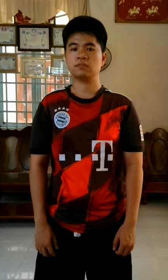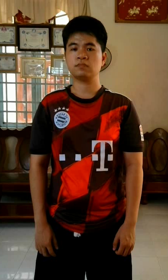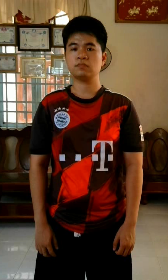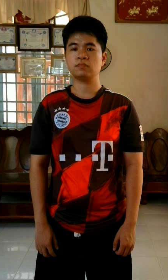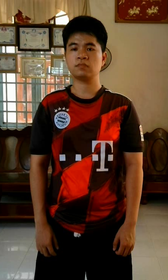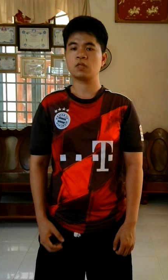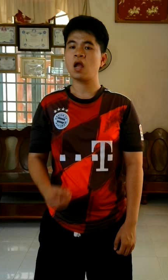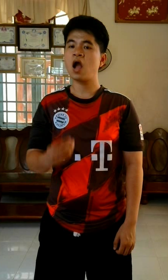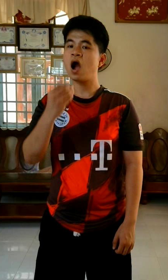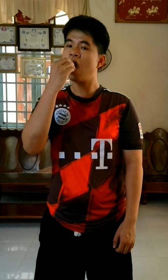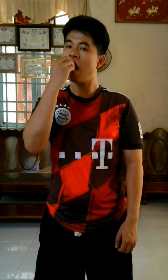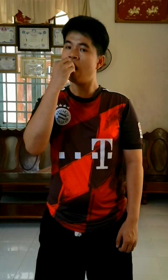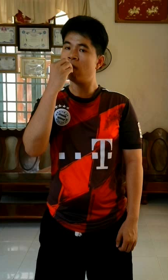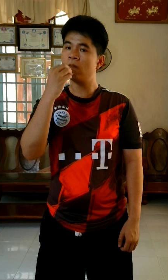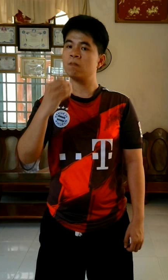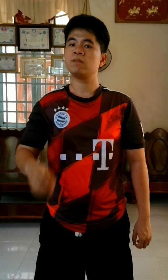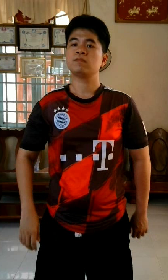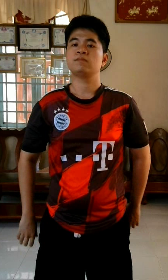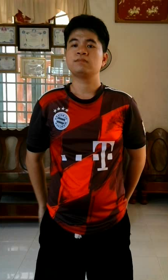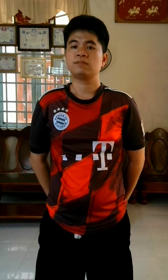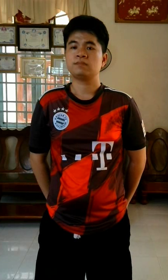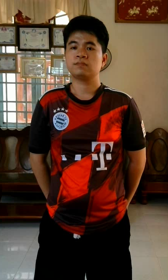an